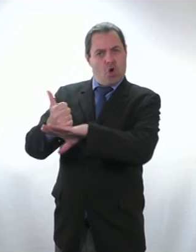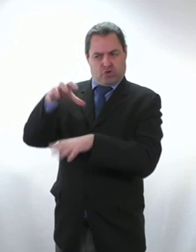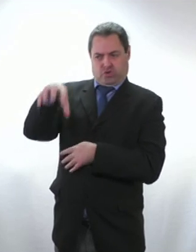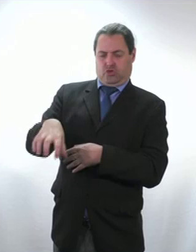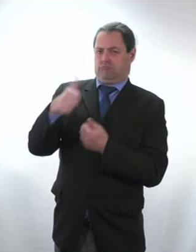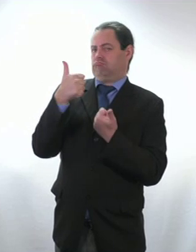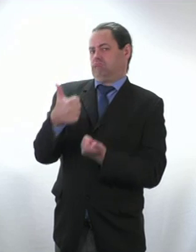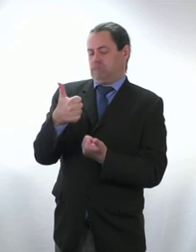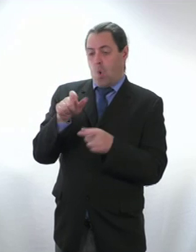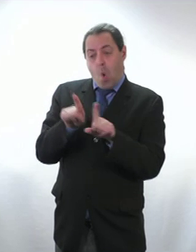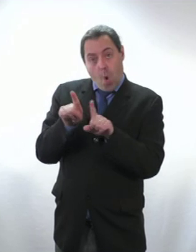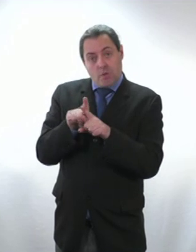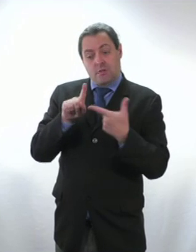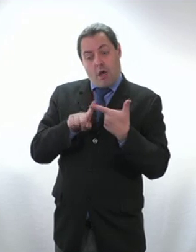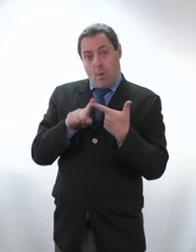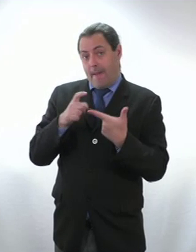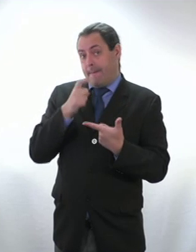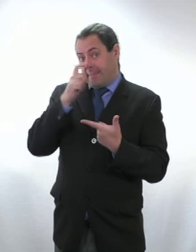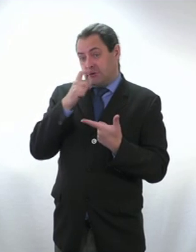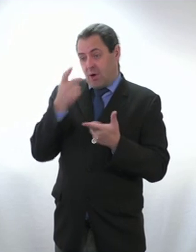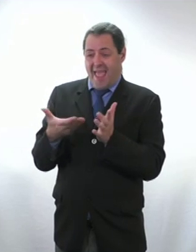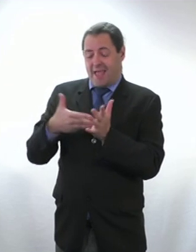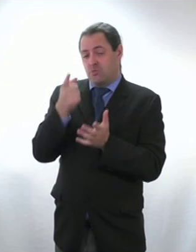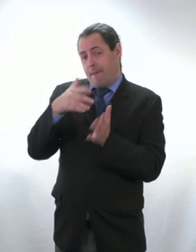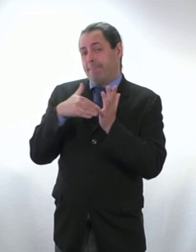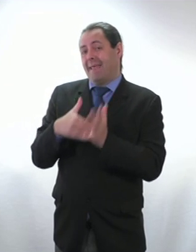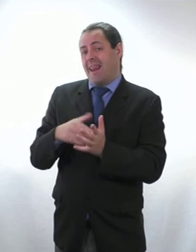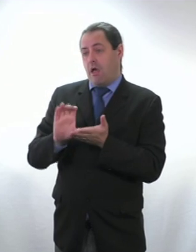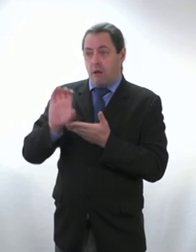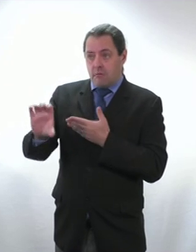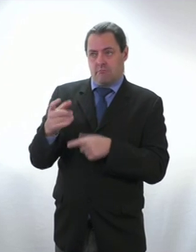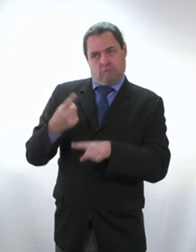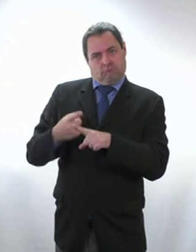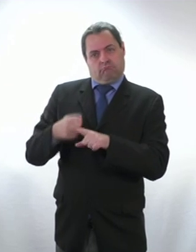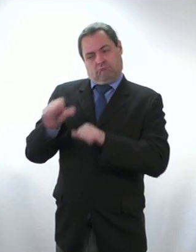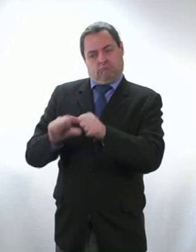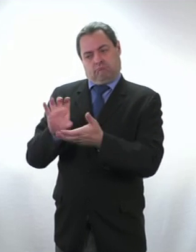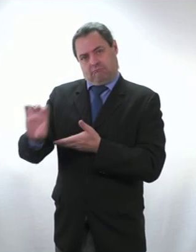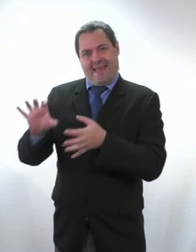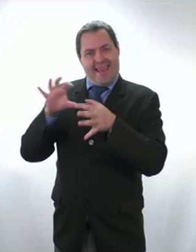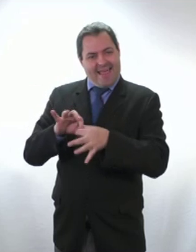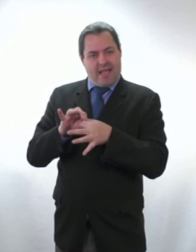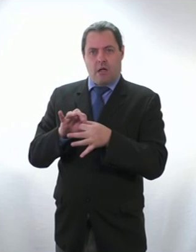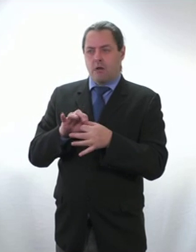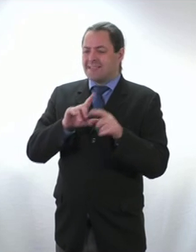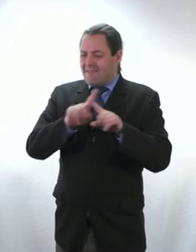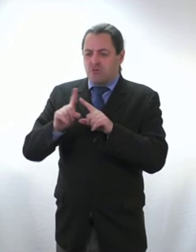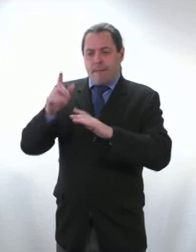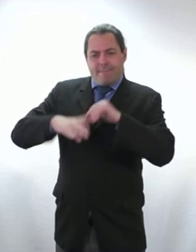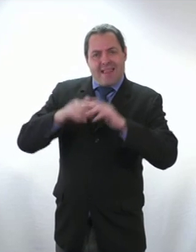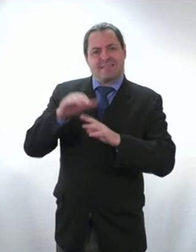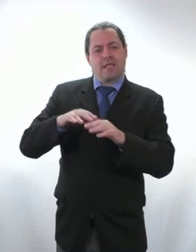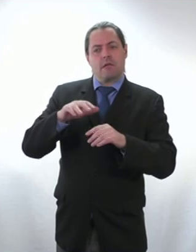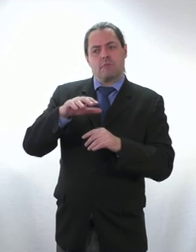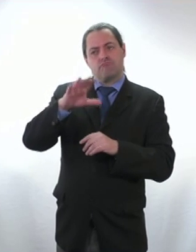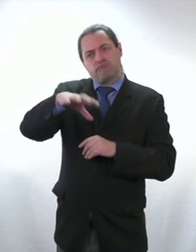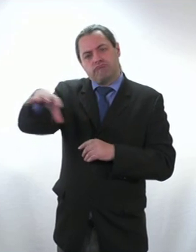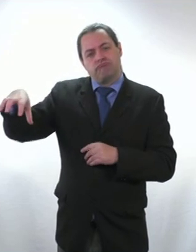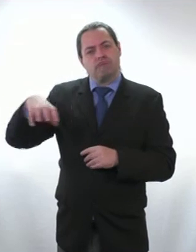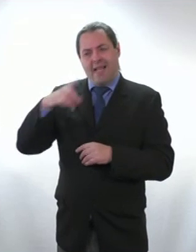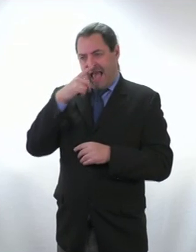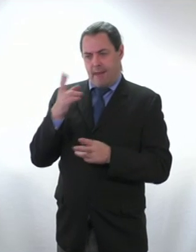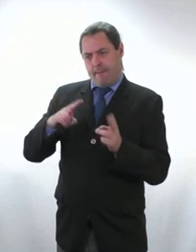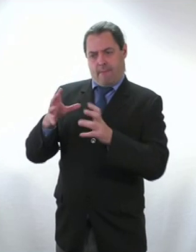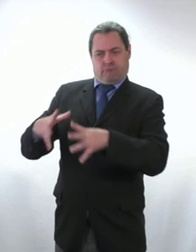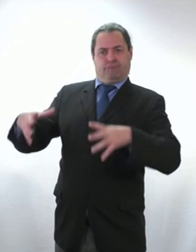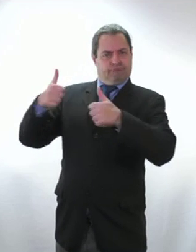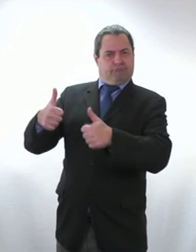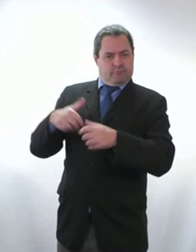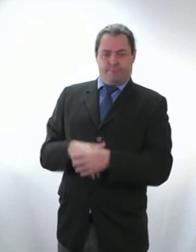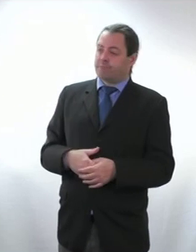We are giving Peterborough another £1 million of accelerated payment for investment in capital projects to enable it to build back better.